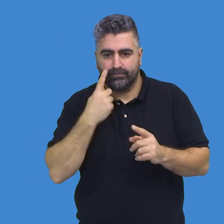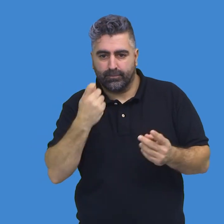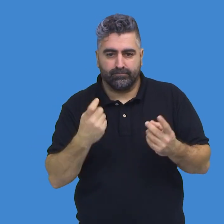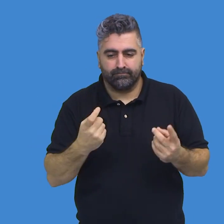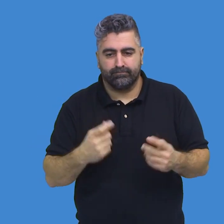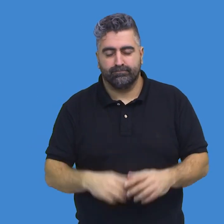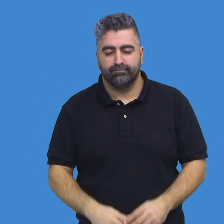control